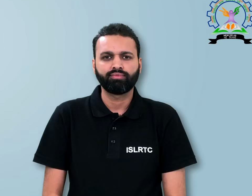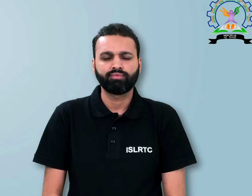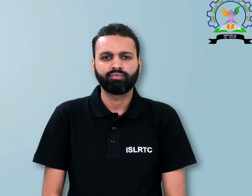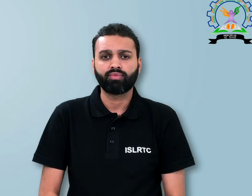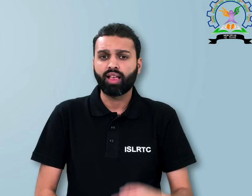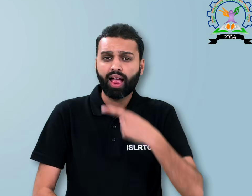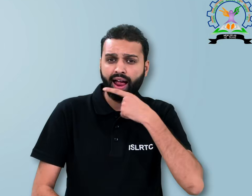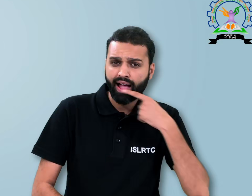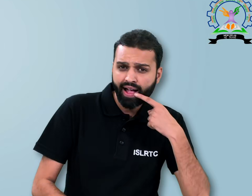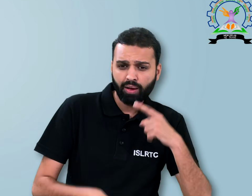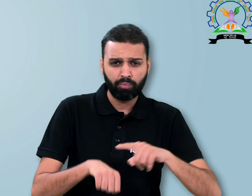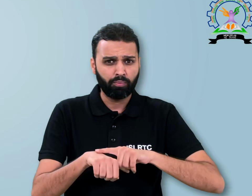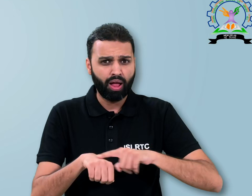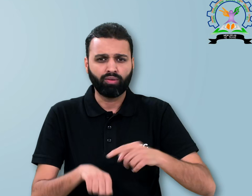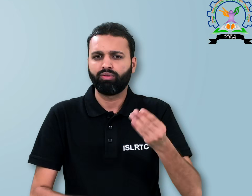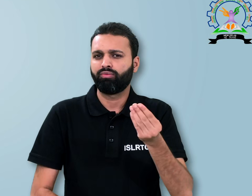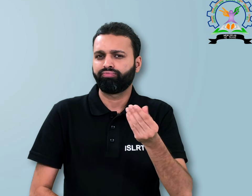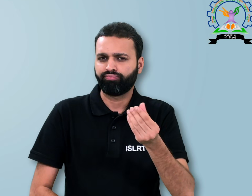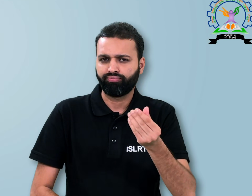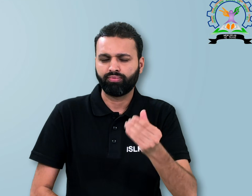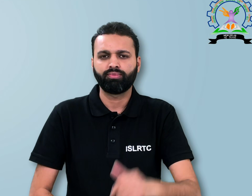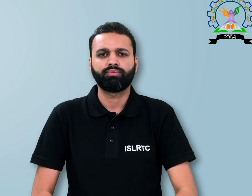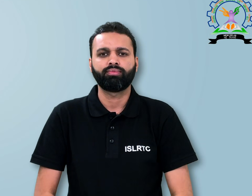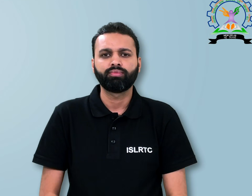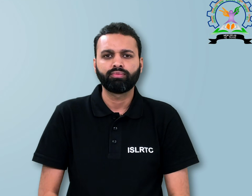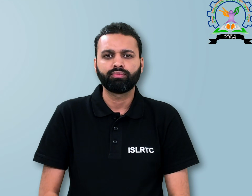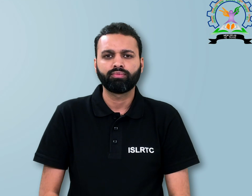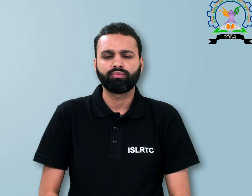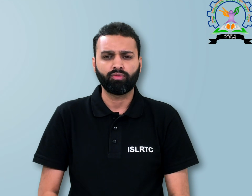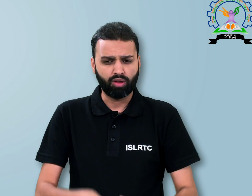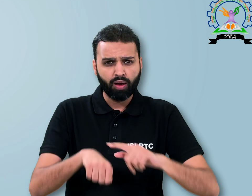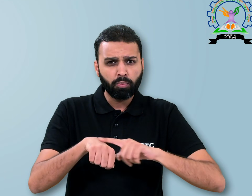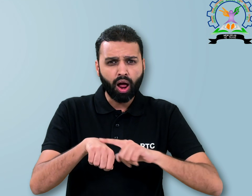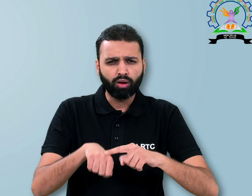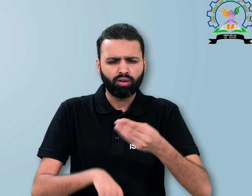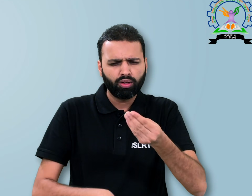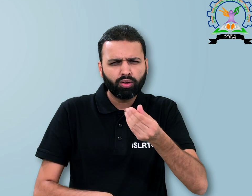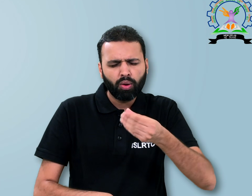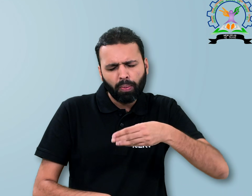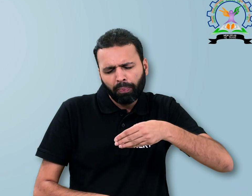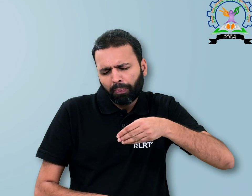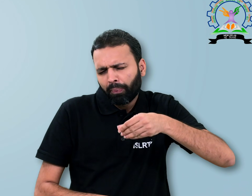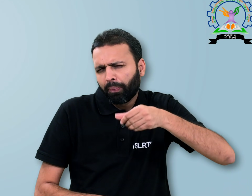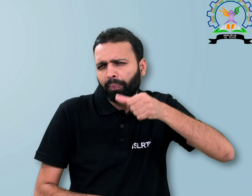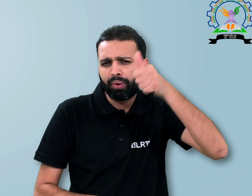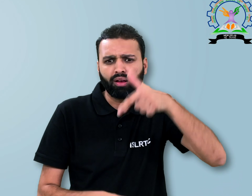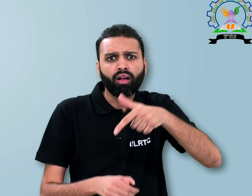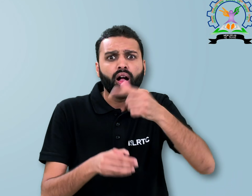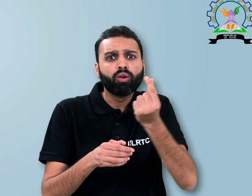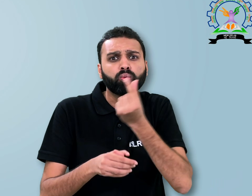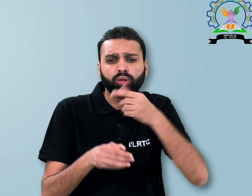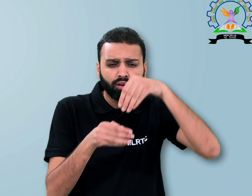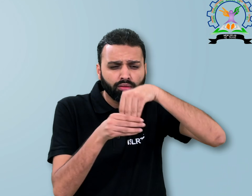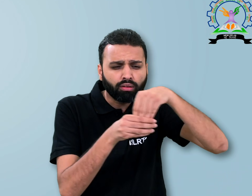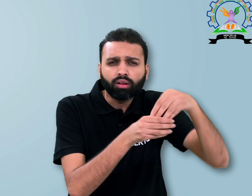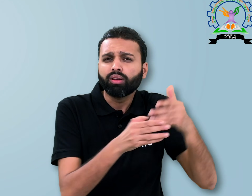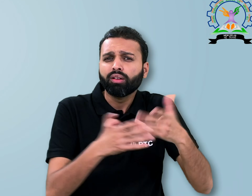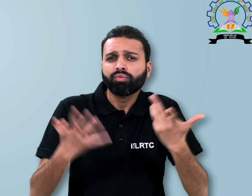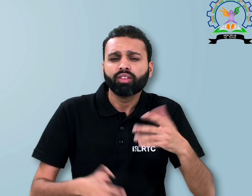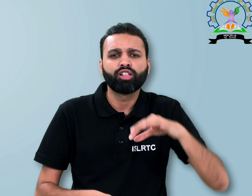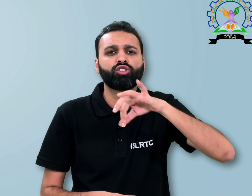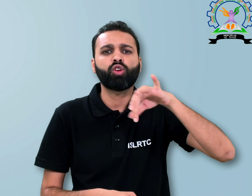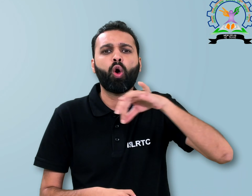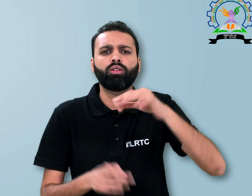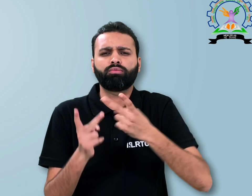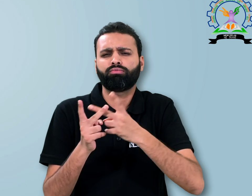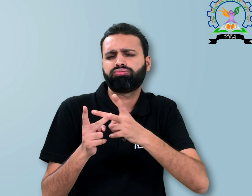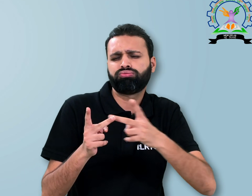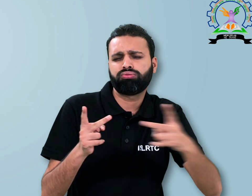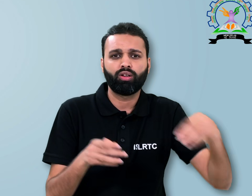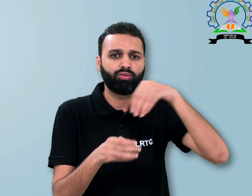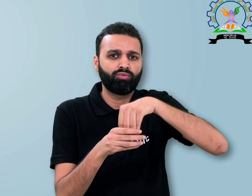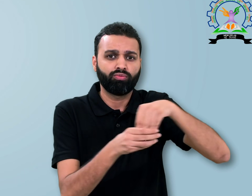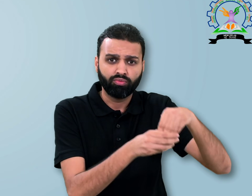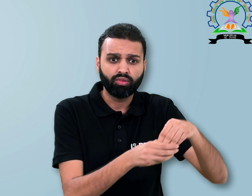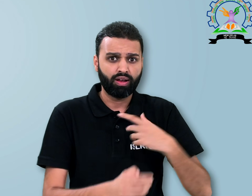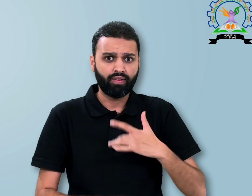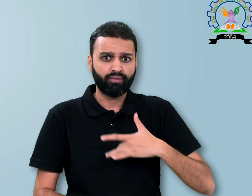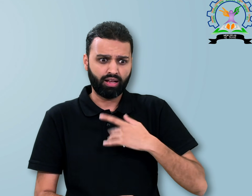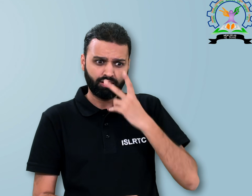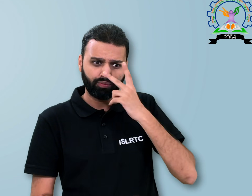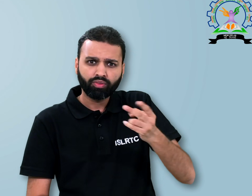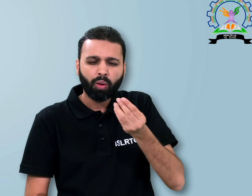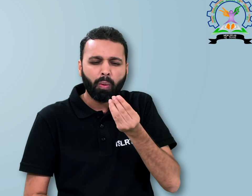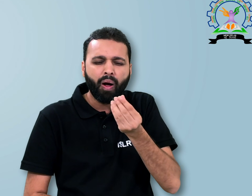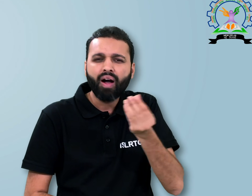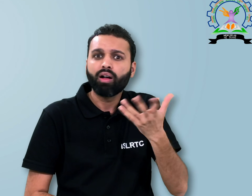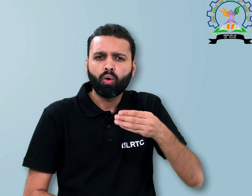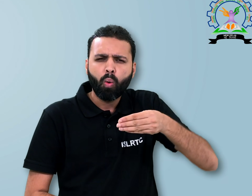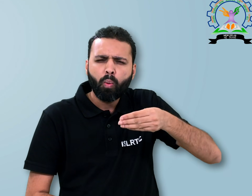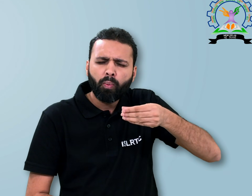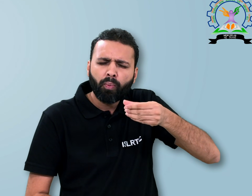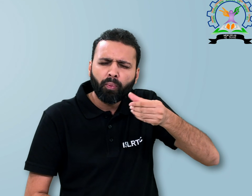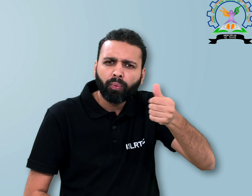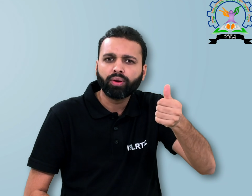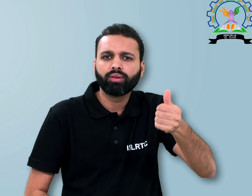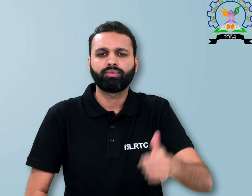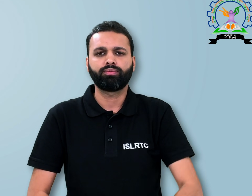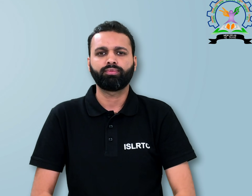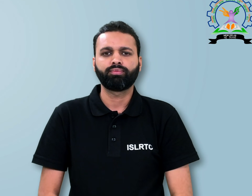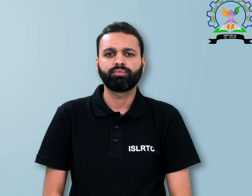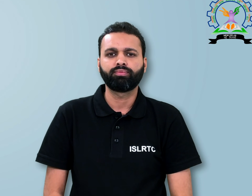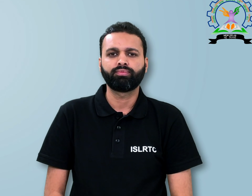Saline Soil Saline soil refers to a soil that has an excessive amount of soluble salts. It has a sandy texture